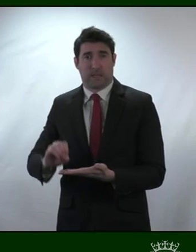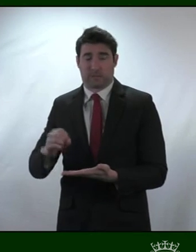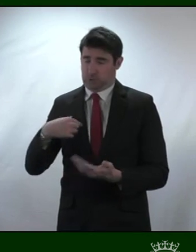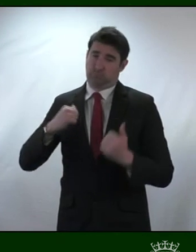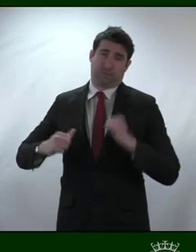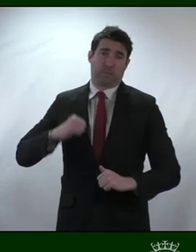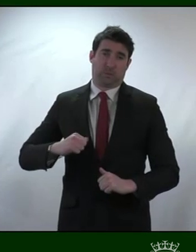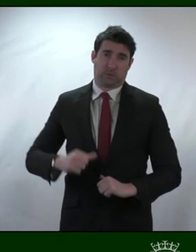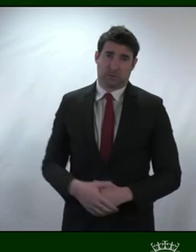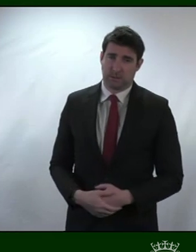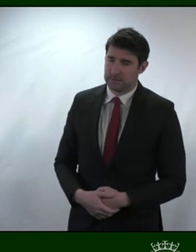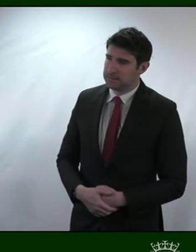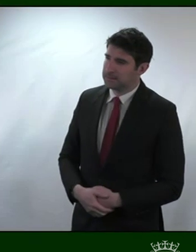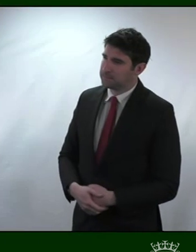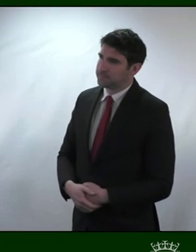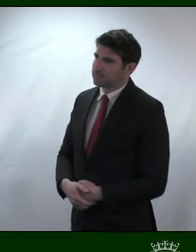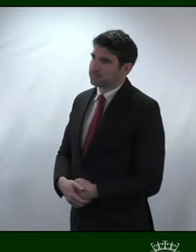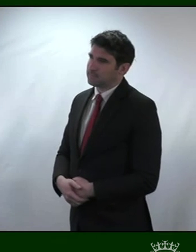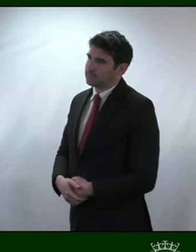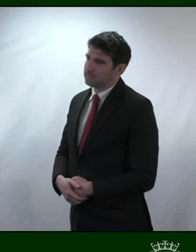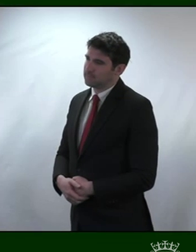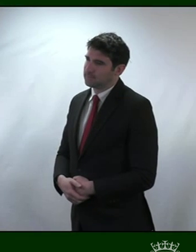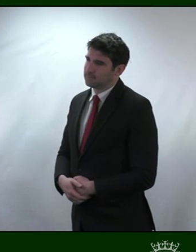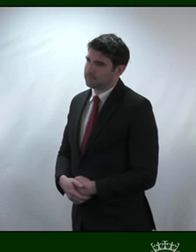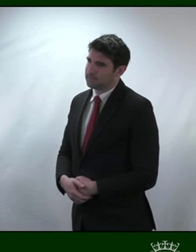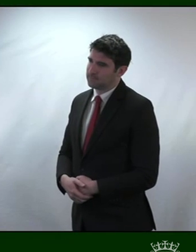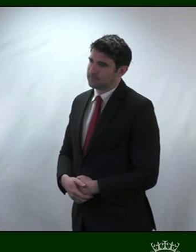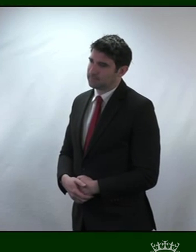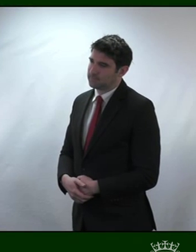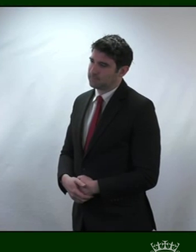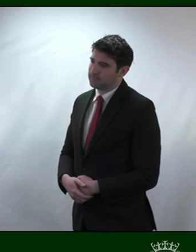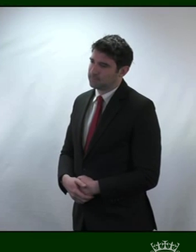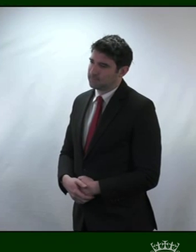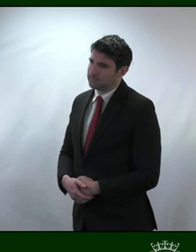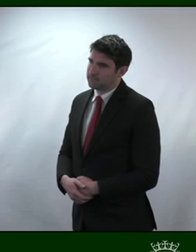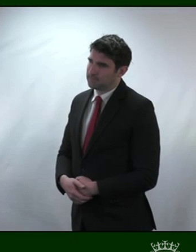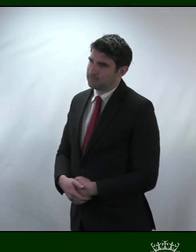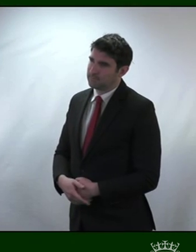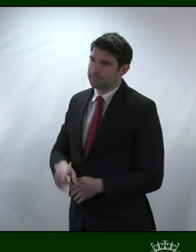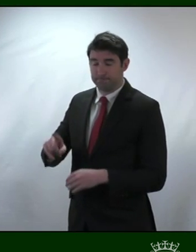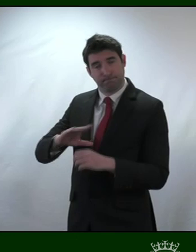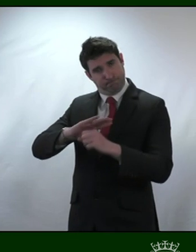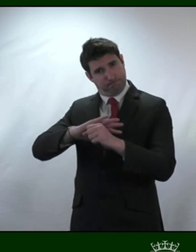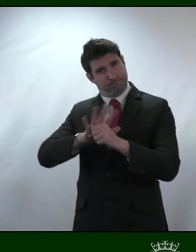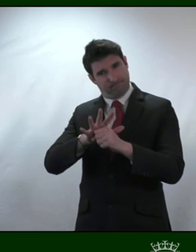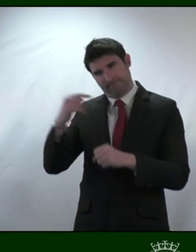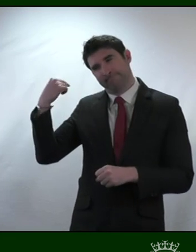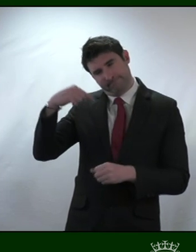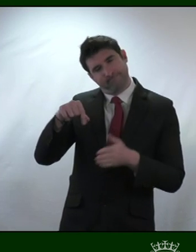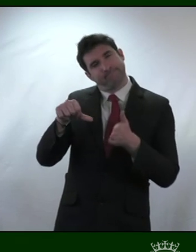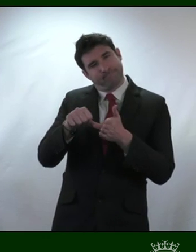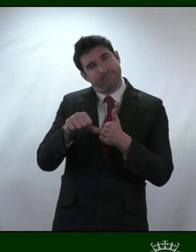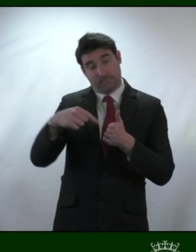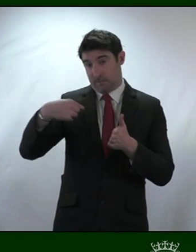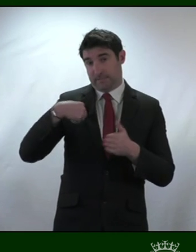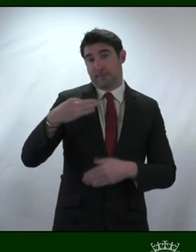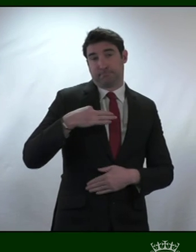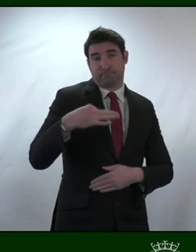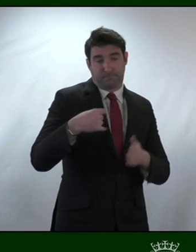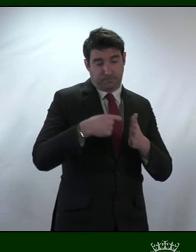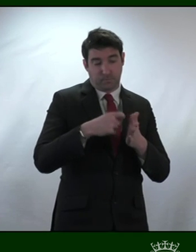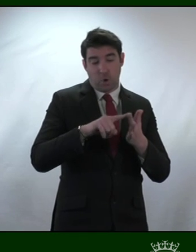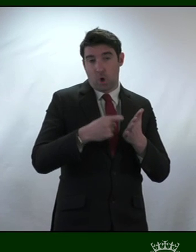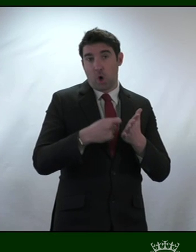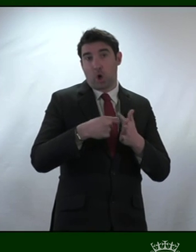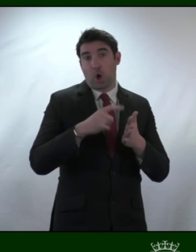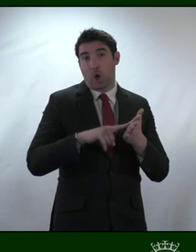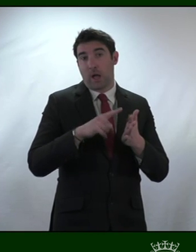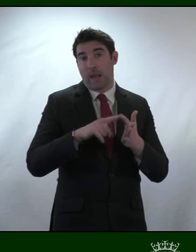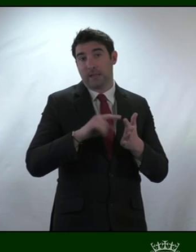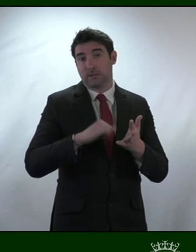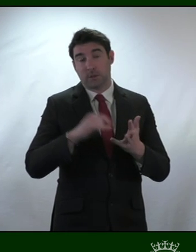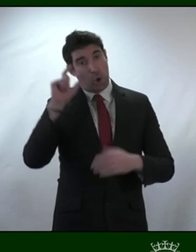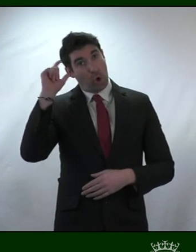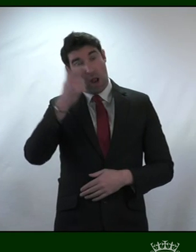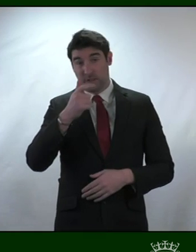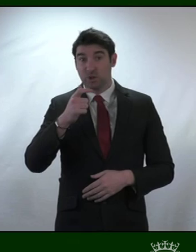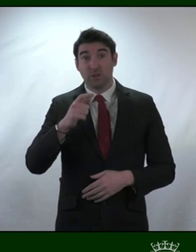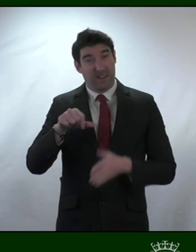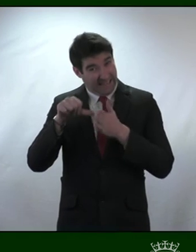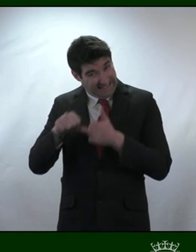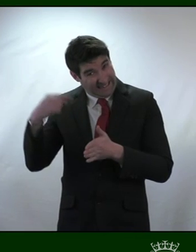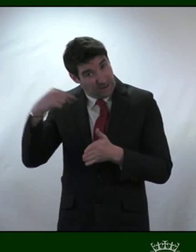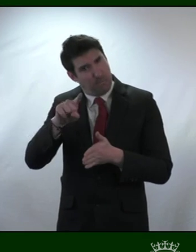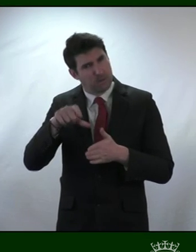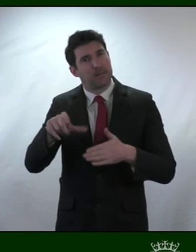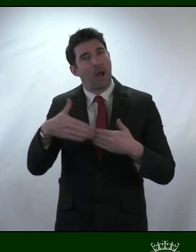Despite the challenges presented by the pandemic, working with the council and local enterprise partnership Kirklees College has managed to open its new campus at the Pioneer House in the centre of Dewsbury.